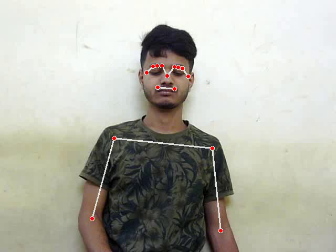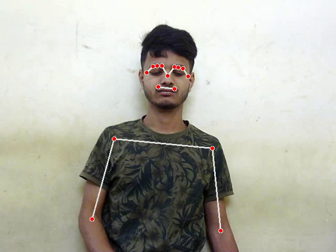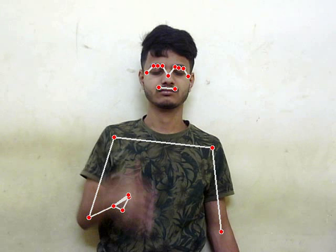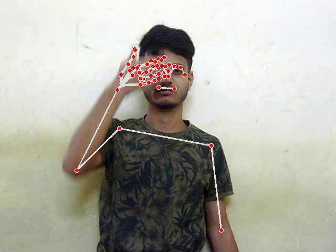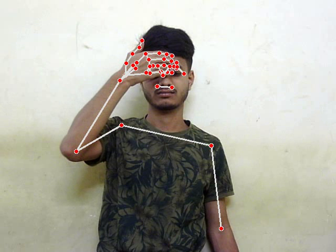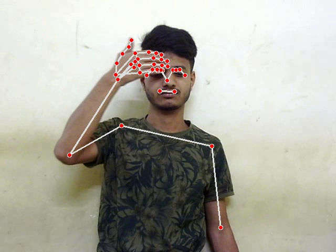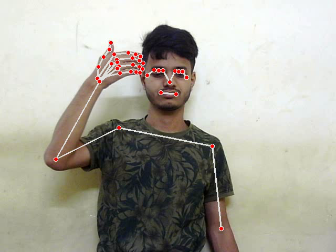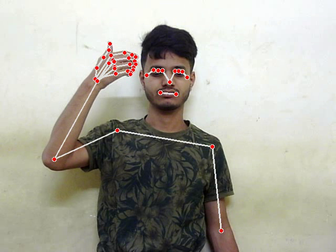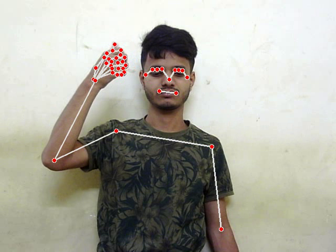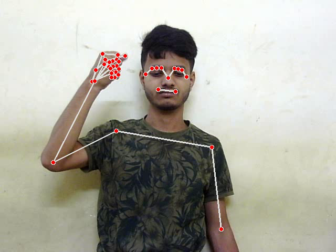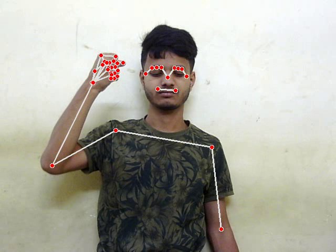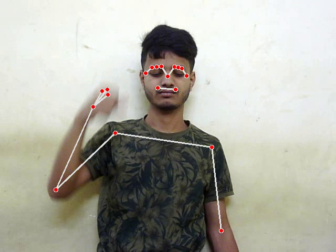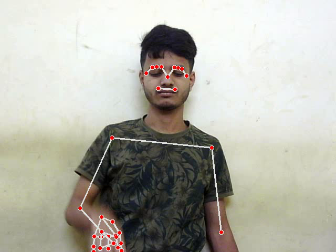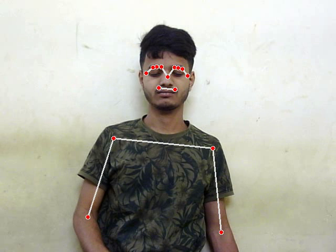forget